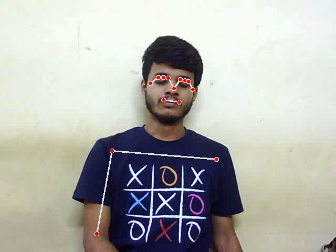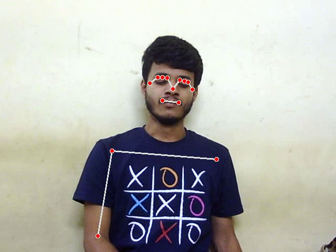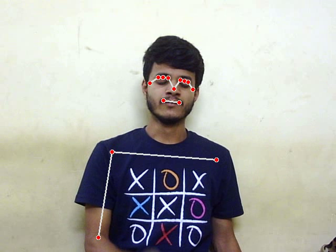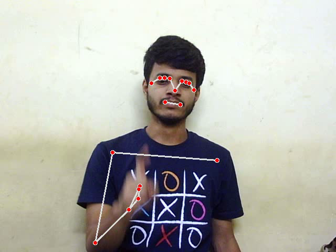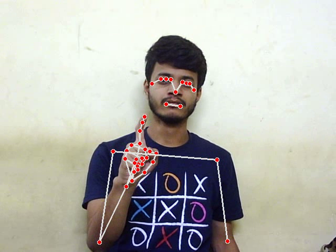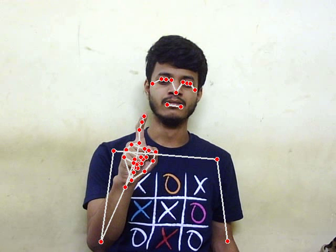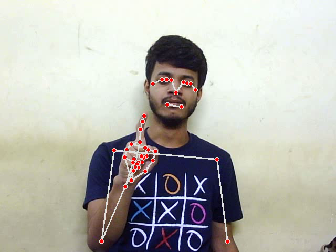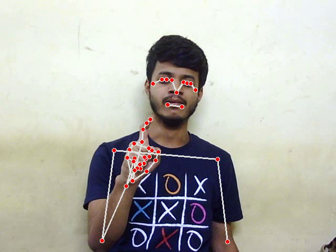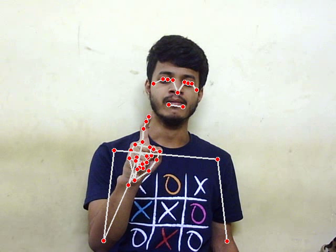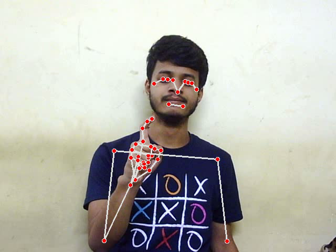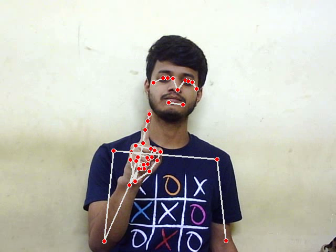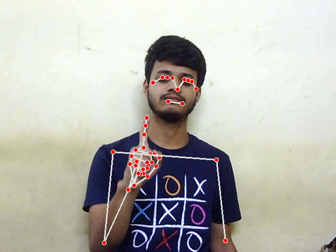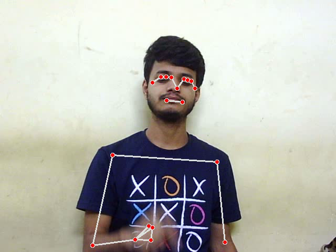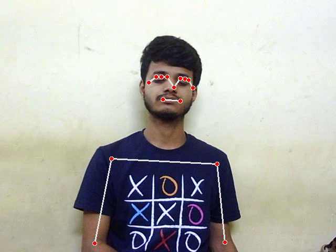question